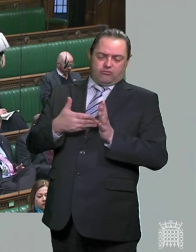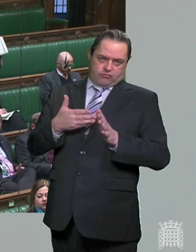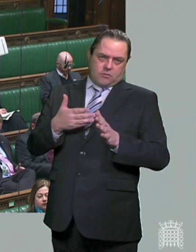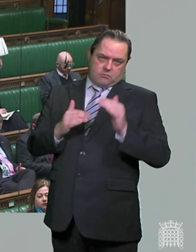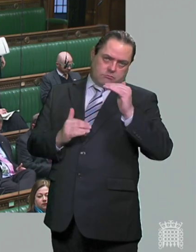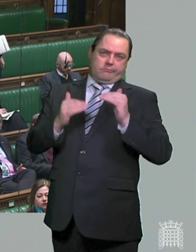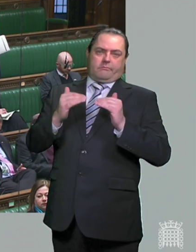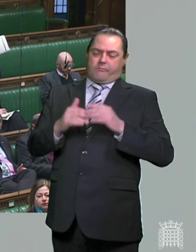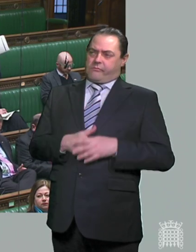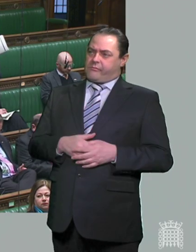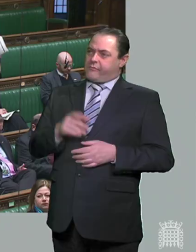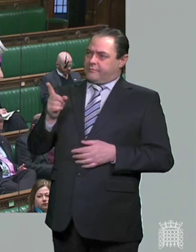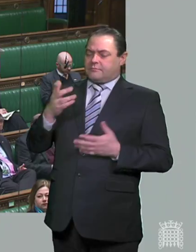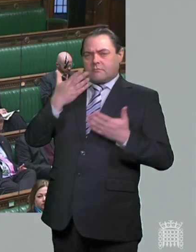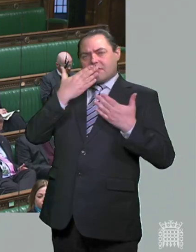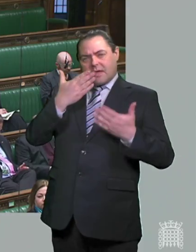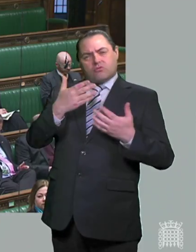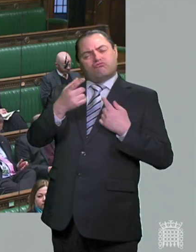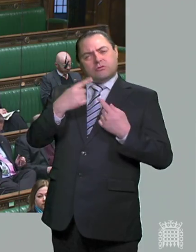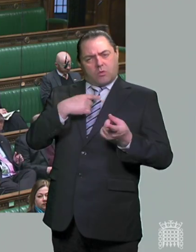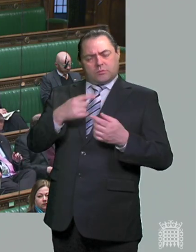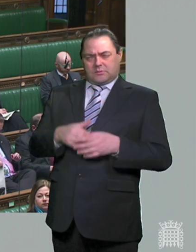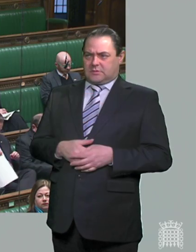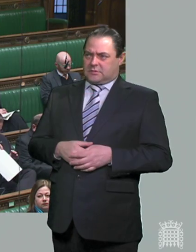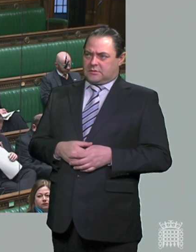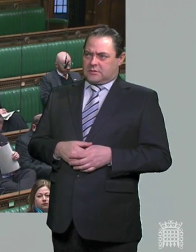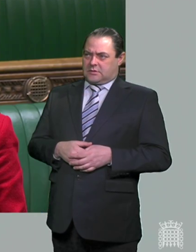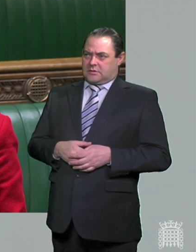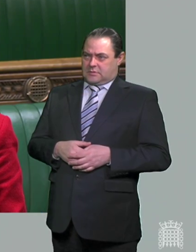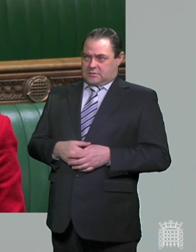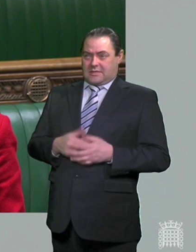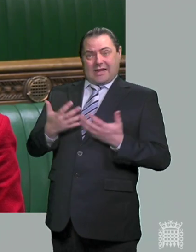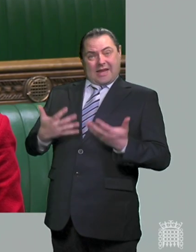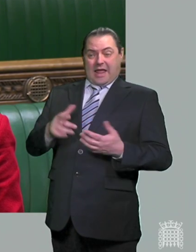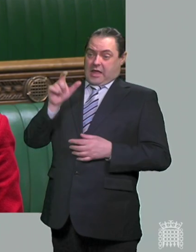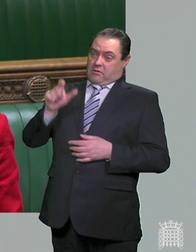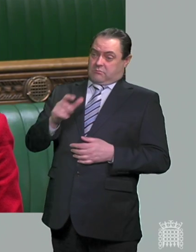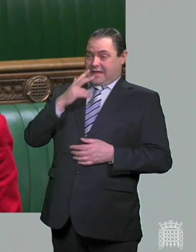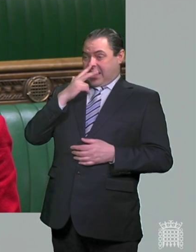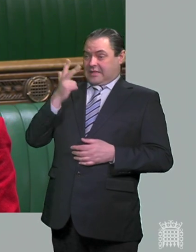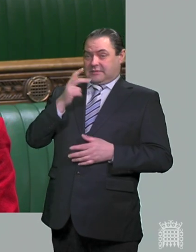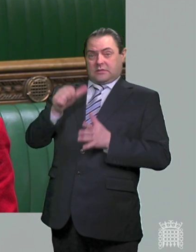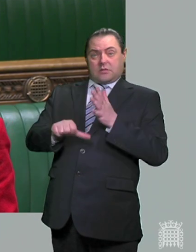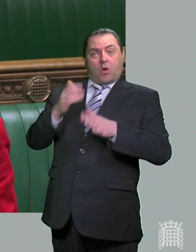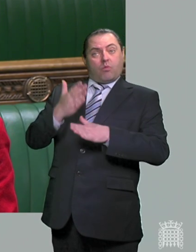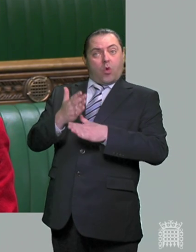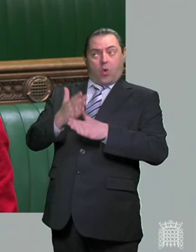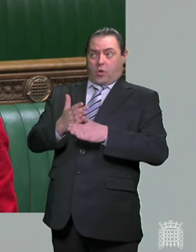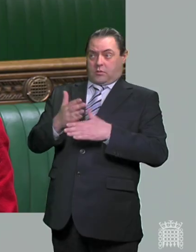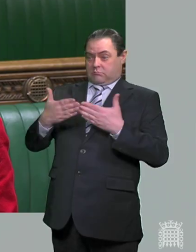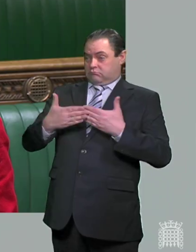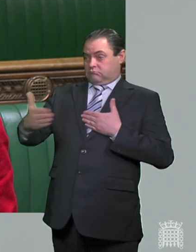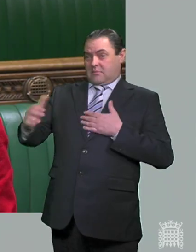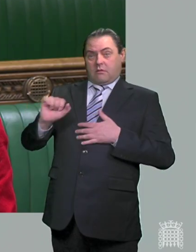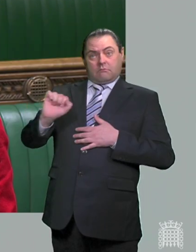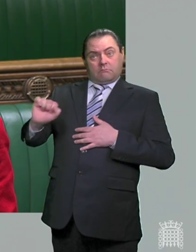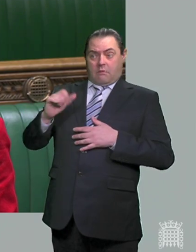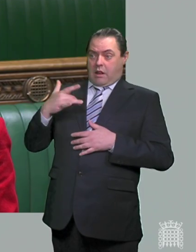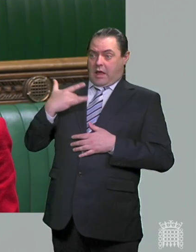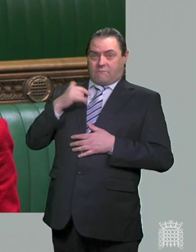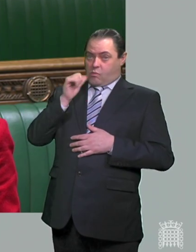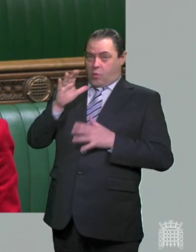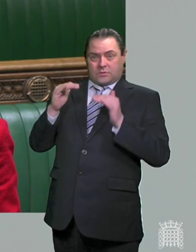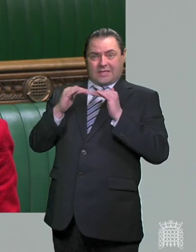I thank the Minister for her response. An 18-year-old entering the workforce today will not see gender pay equality in her lifetime.